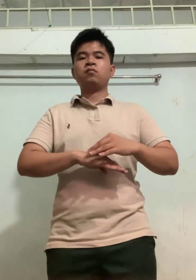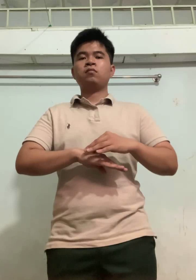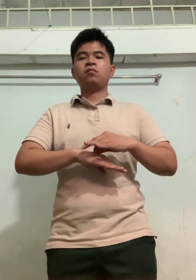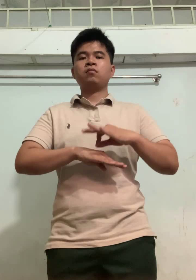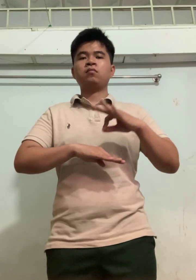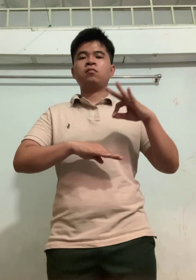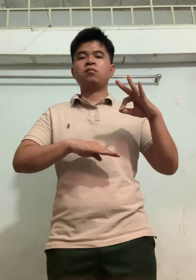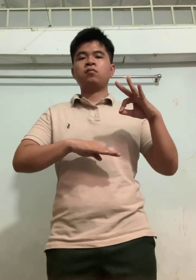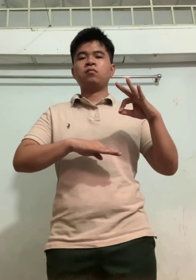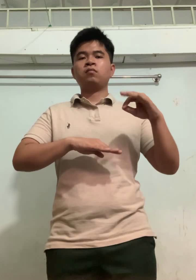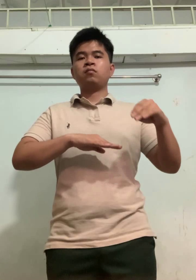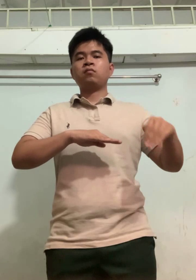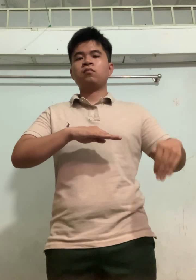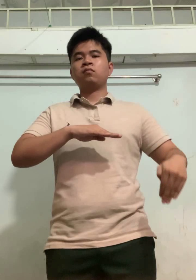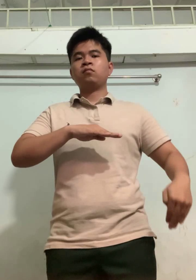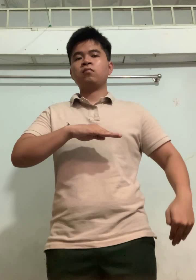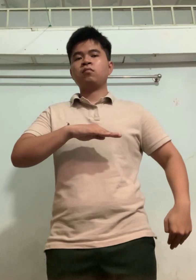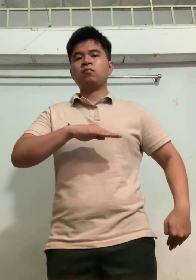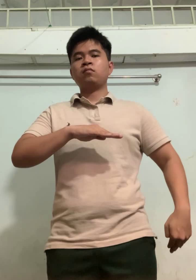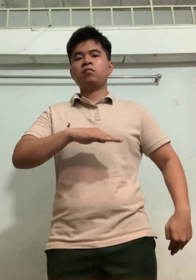tuan sau